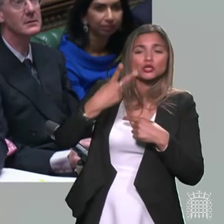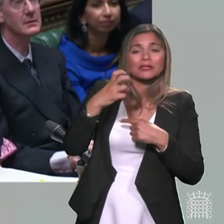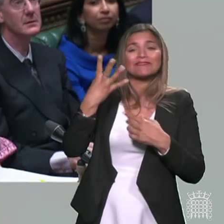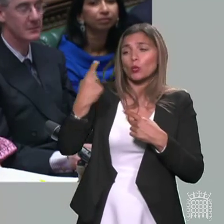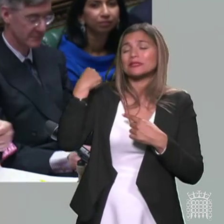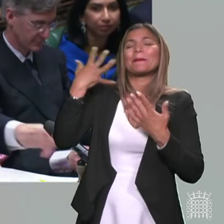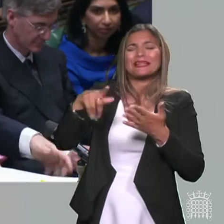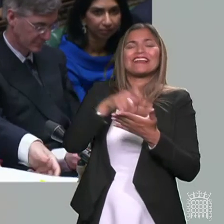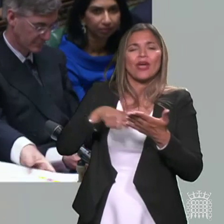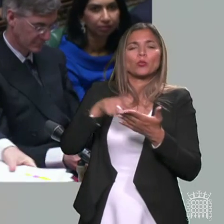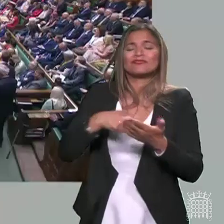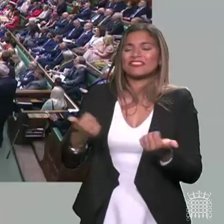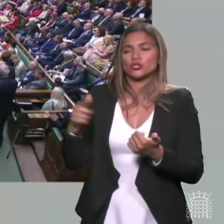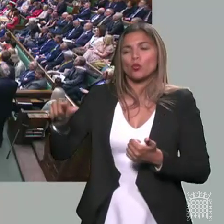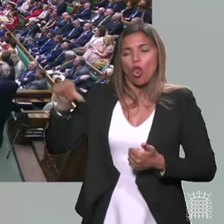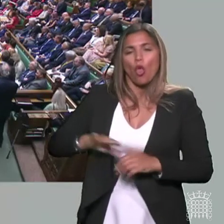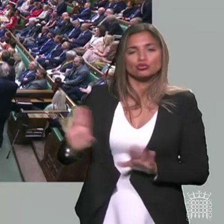We had a vote, and they lost.